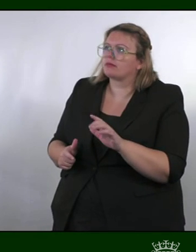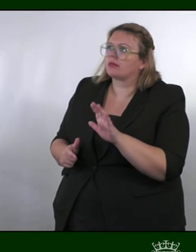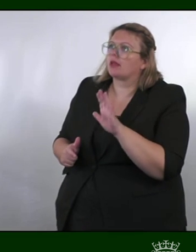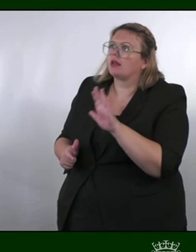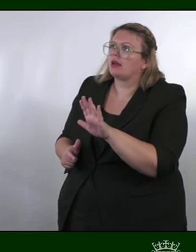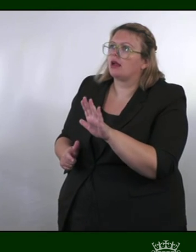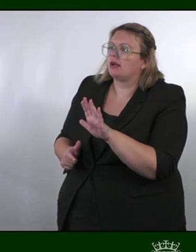rose—